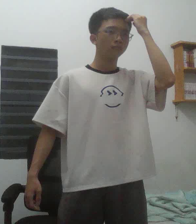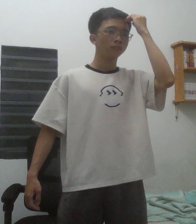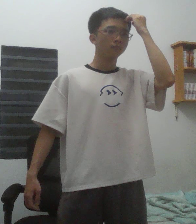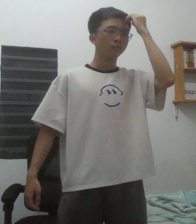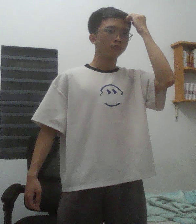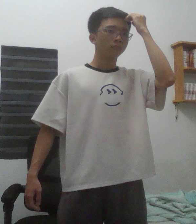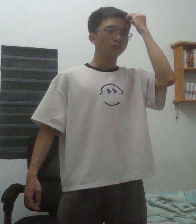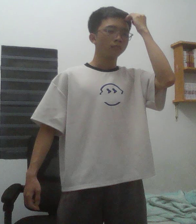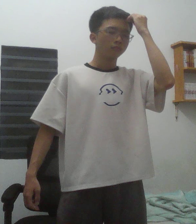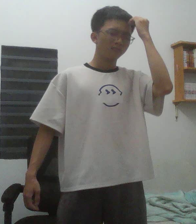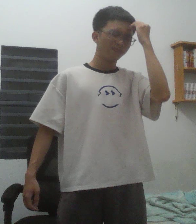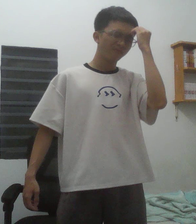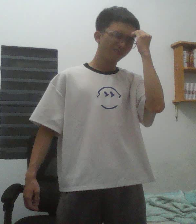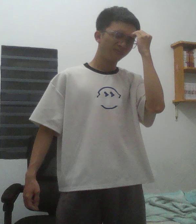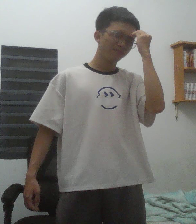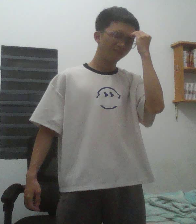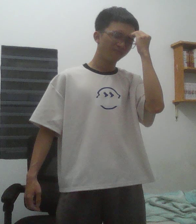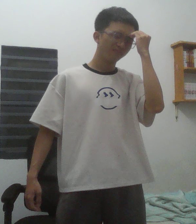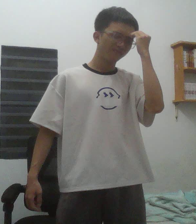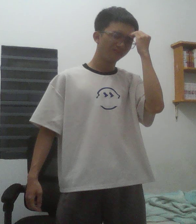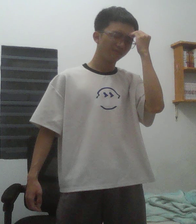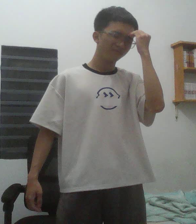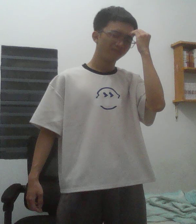benh